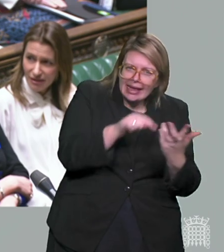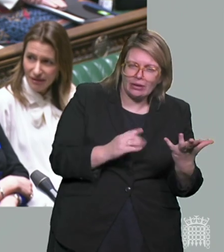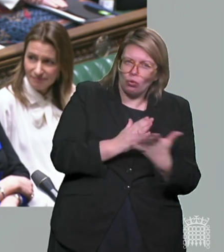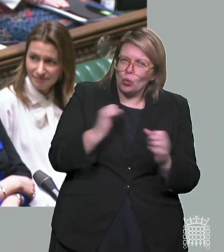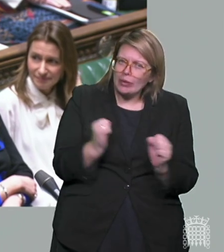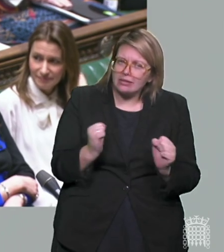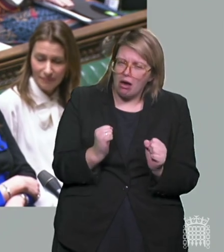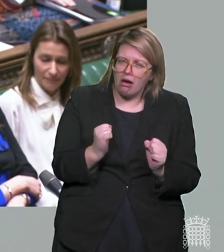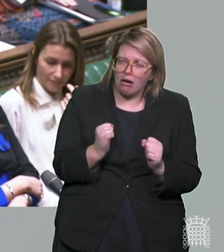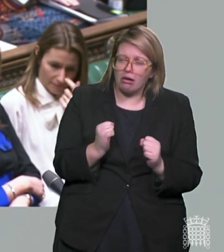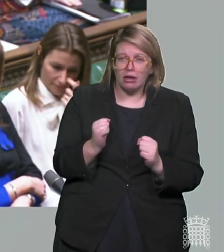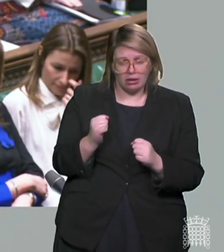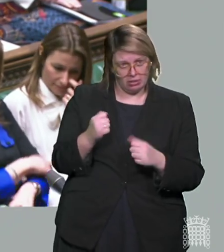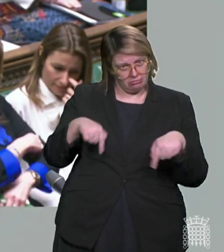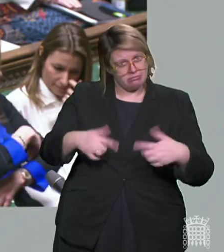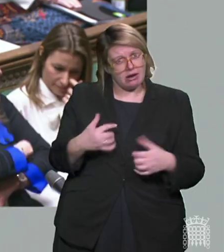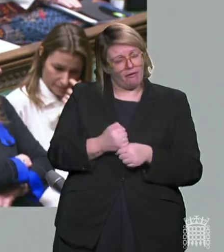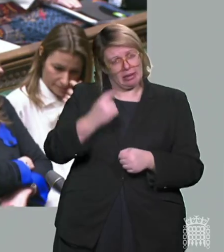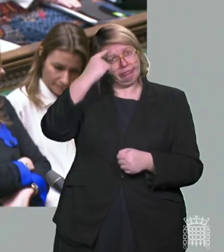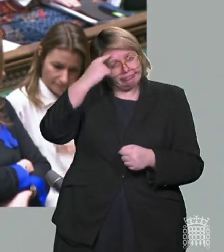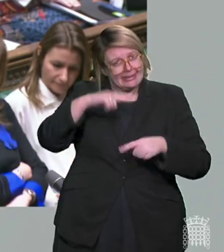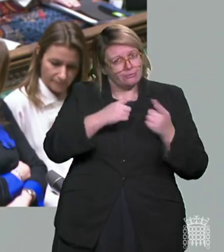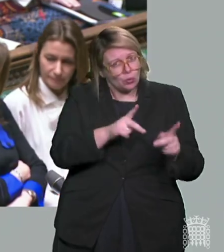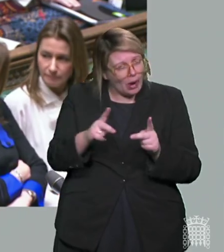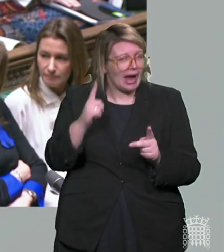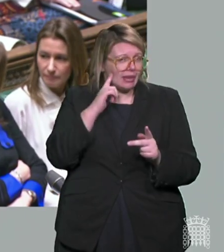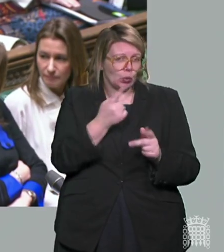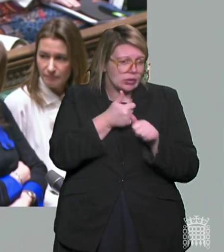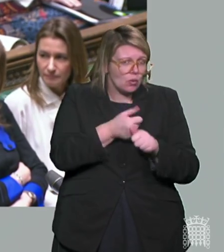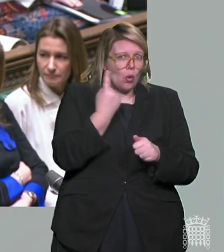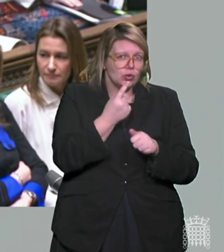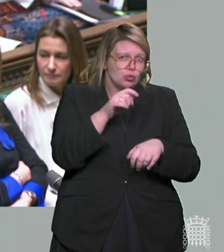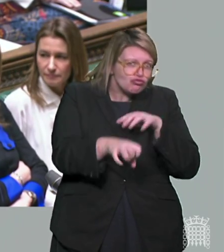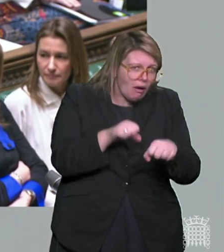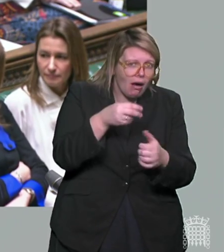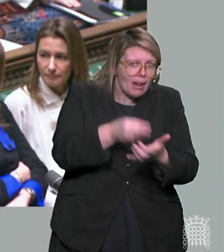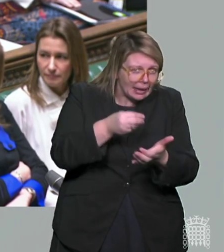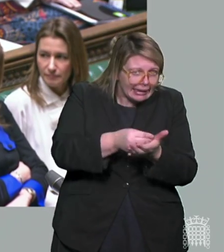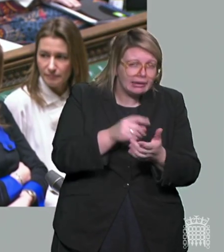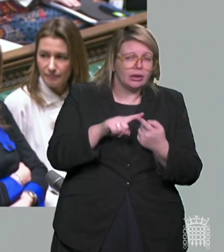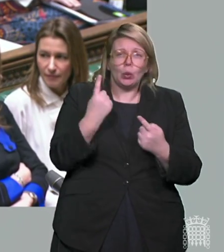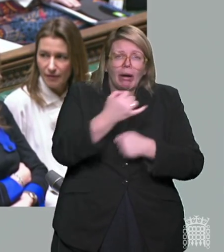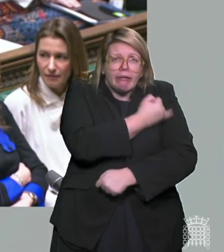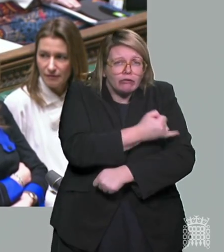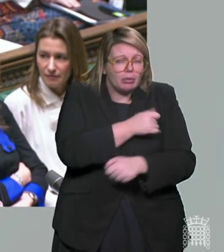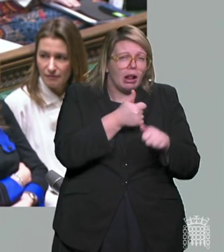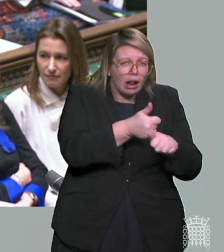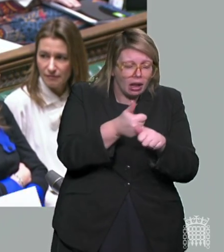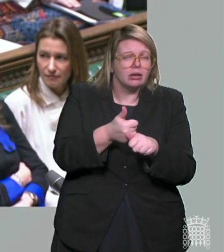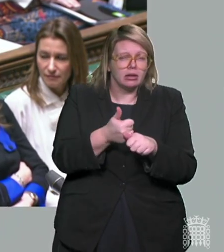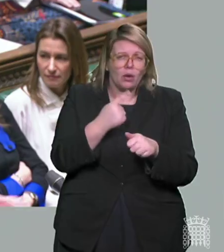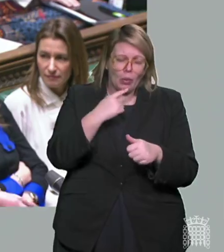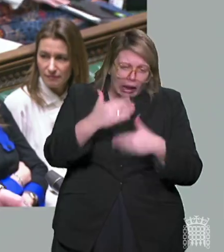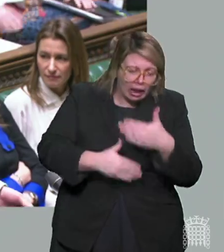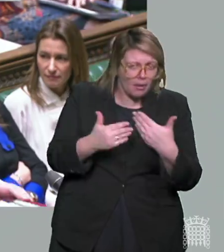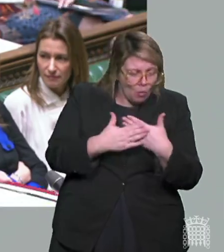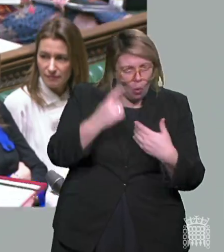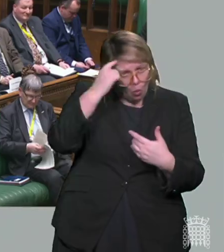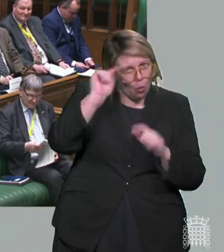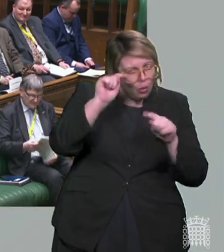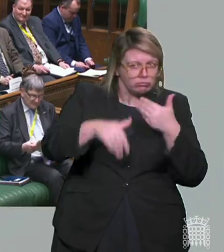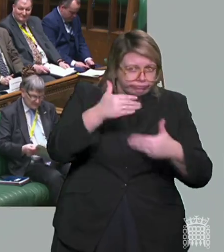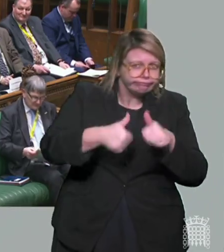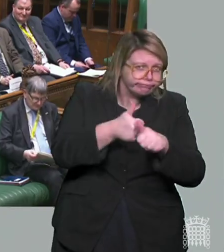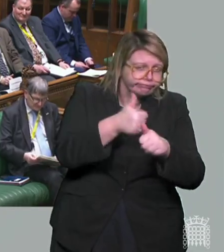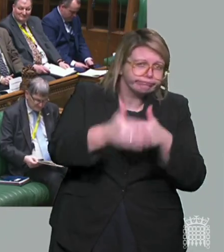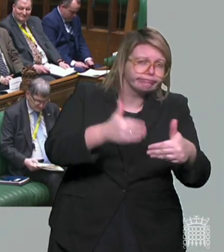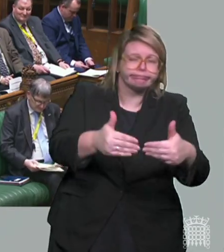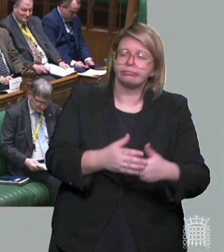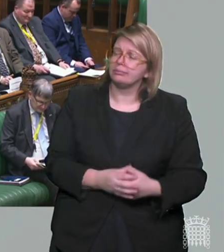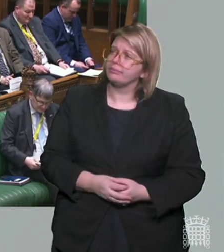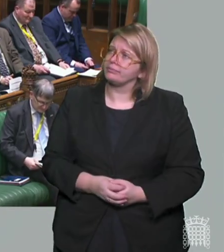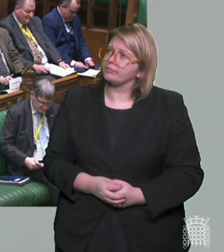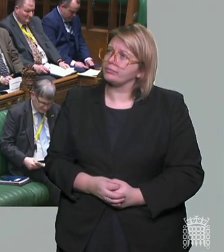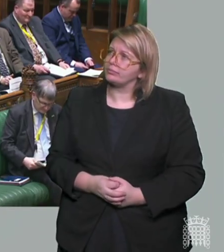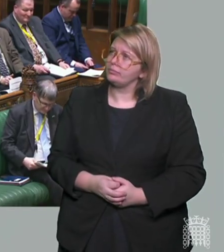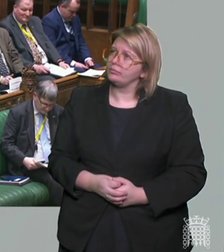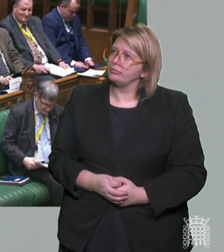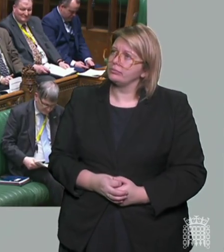The Government continue to explore new ways of tackling poverty and helping to protect the most vulnerable, and we will continue to do so.